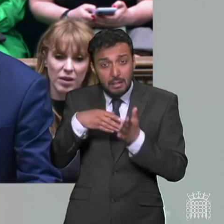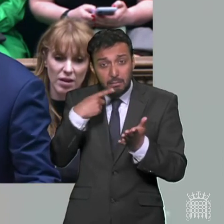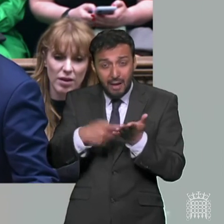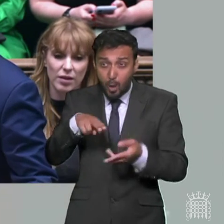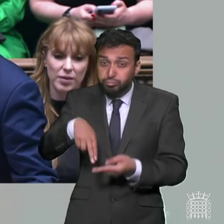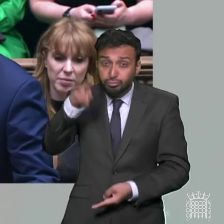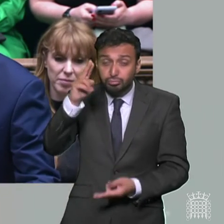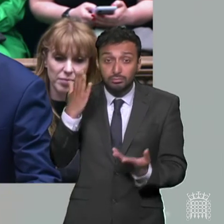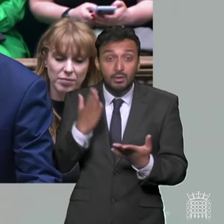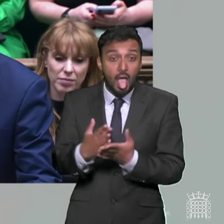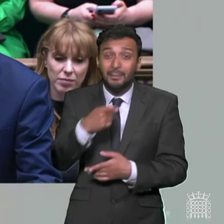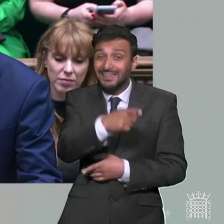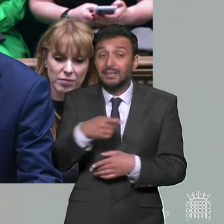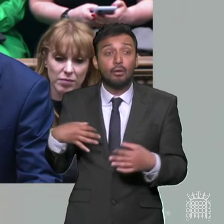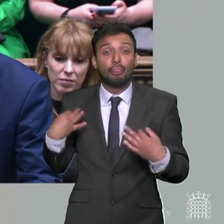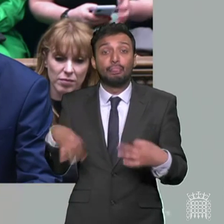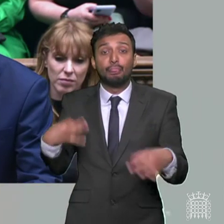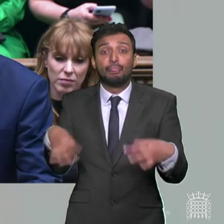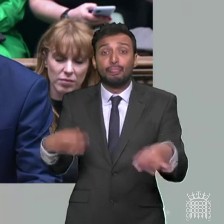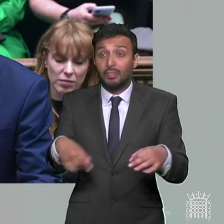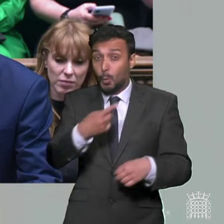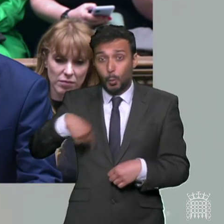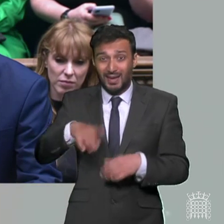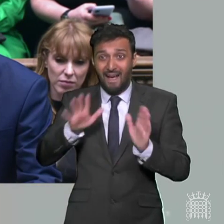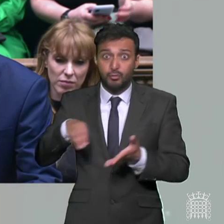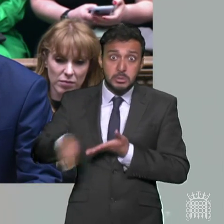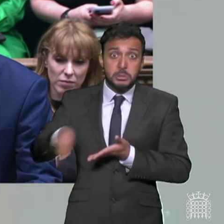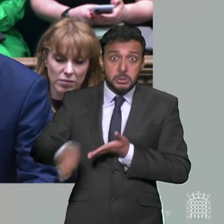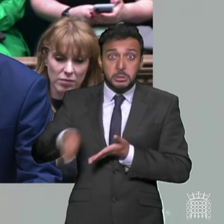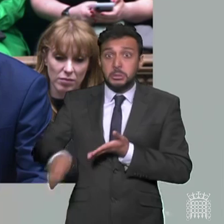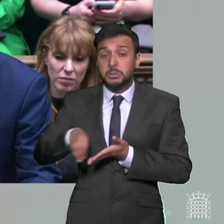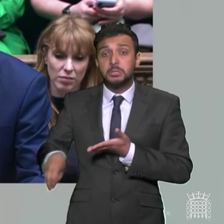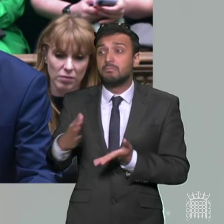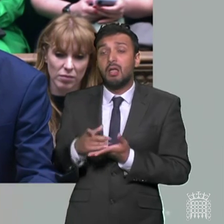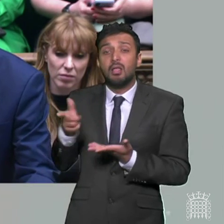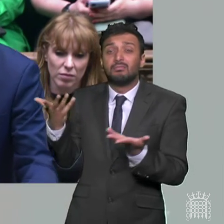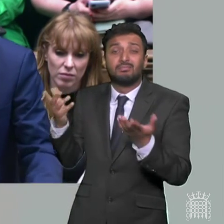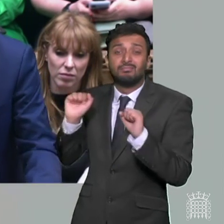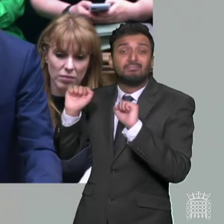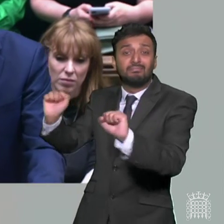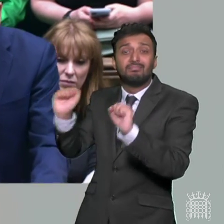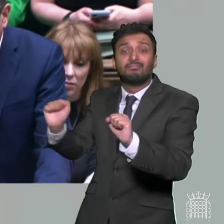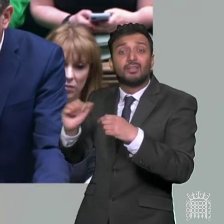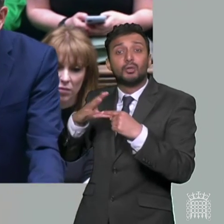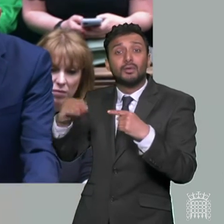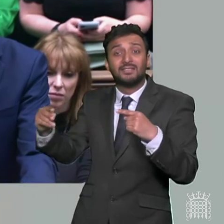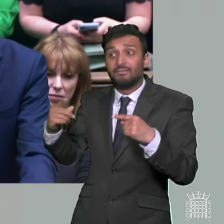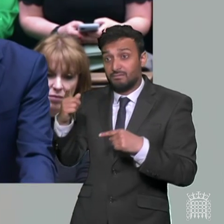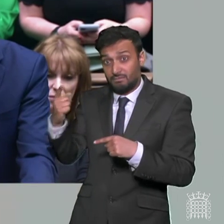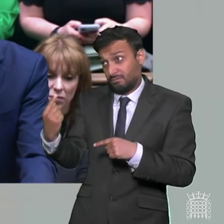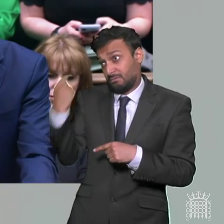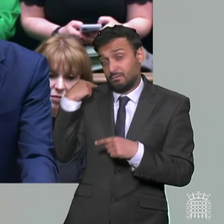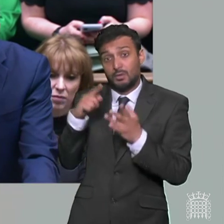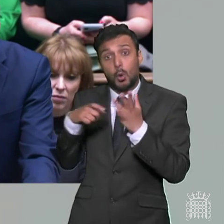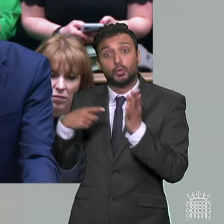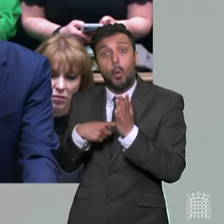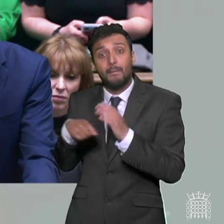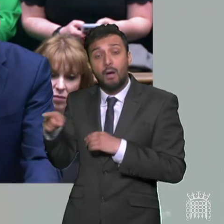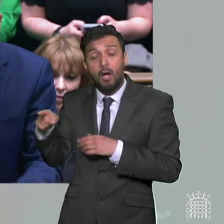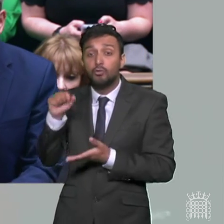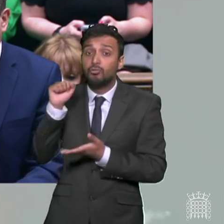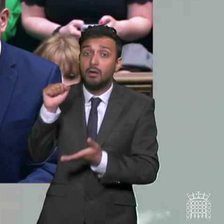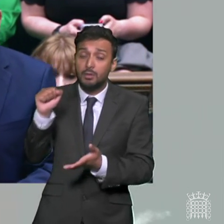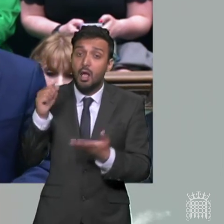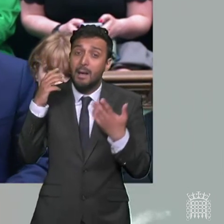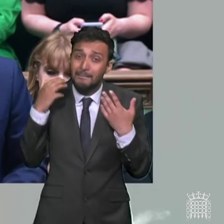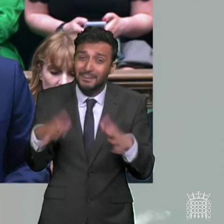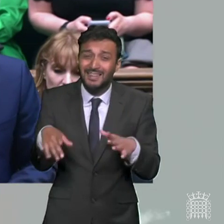But complacency is nothing new for this Government: back in October, the Chancellor delivered a mini-Budget that has to be reread to be believed.